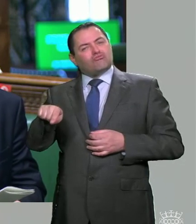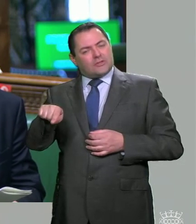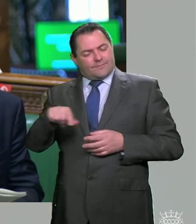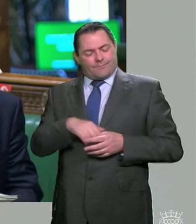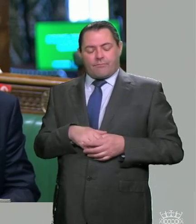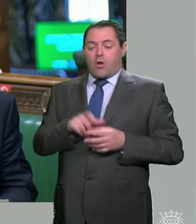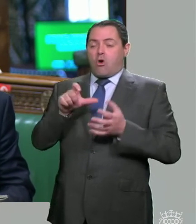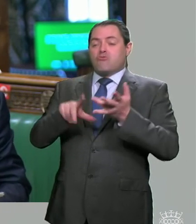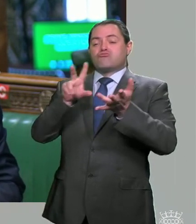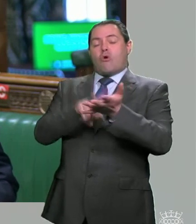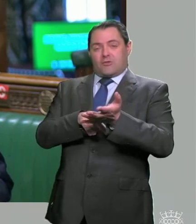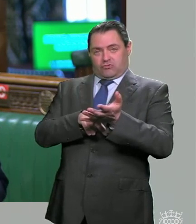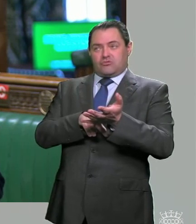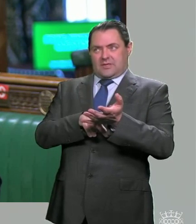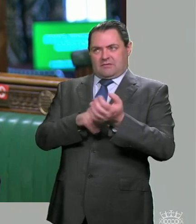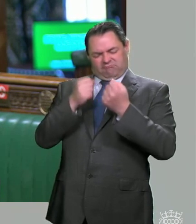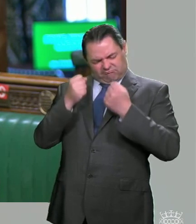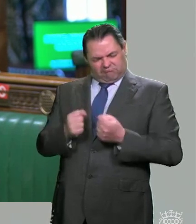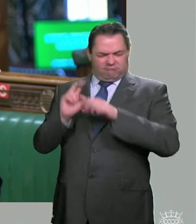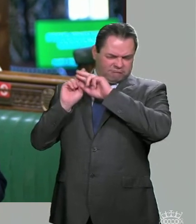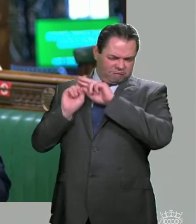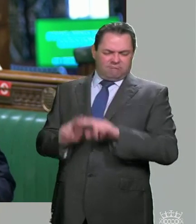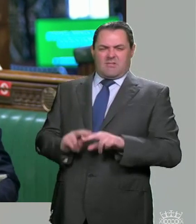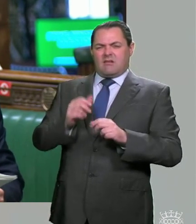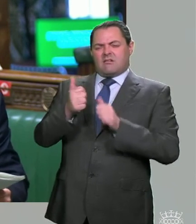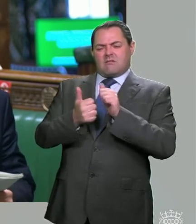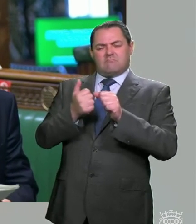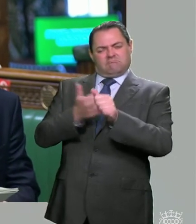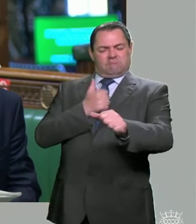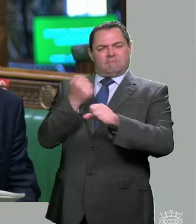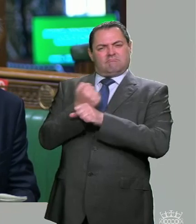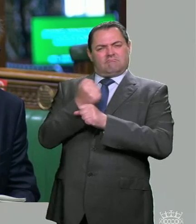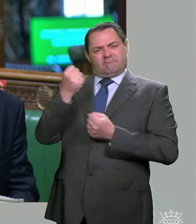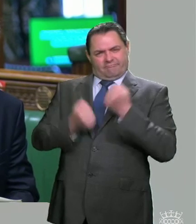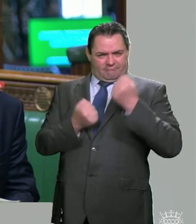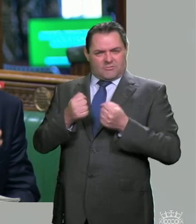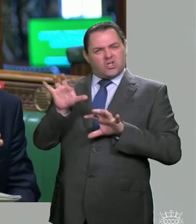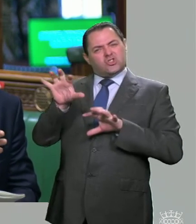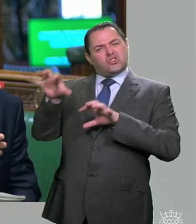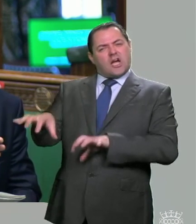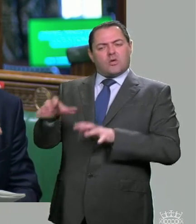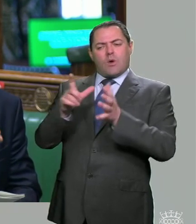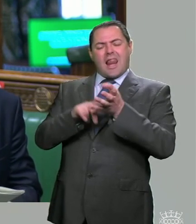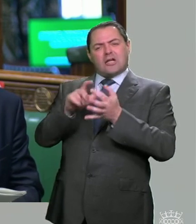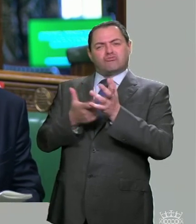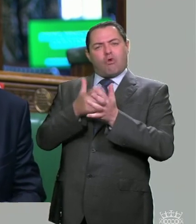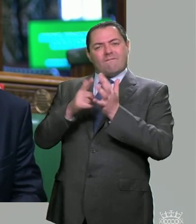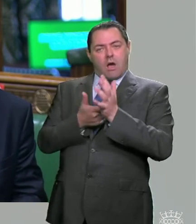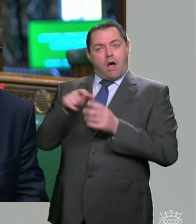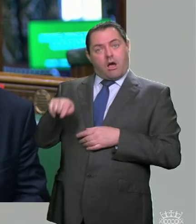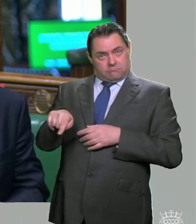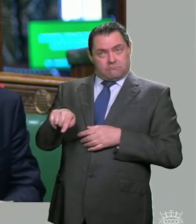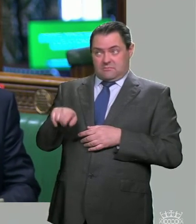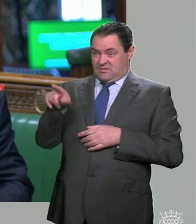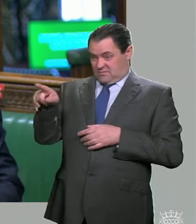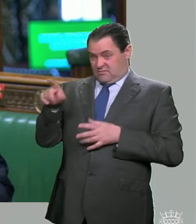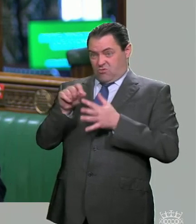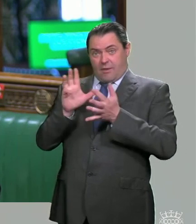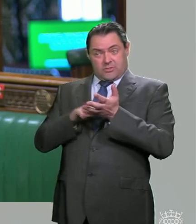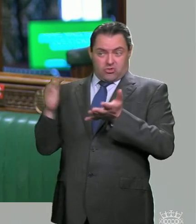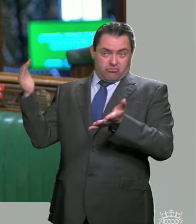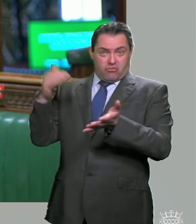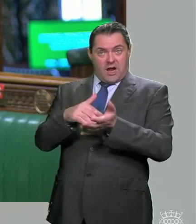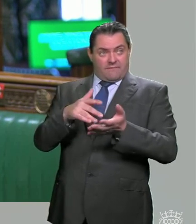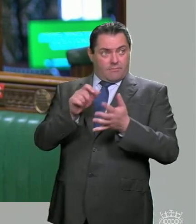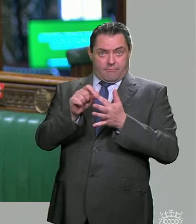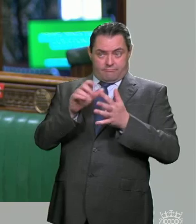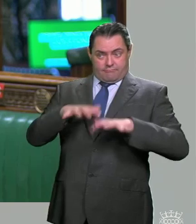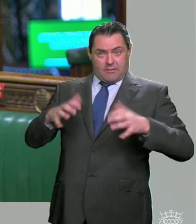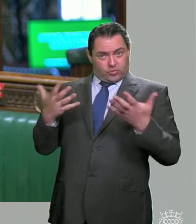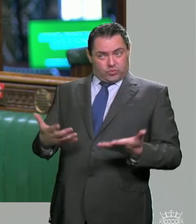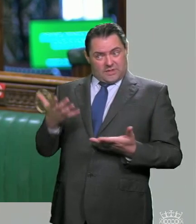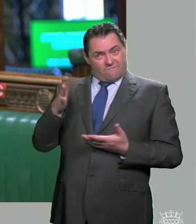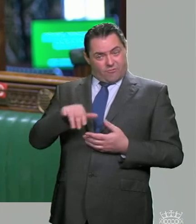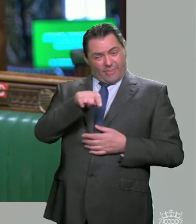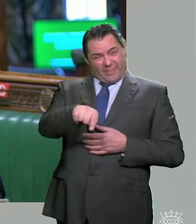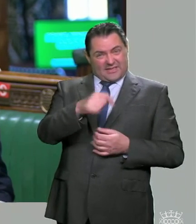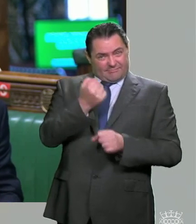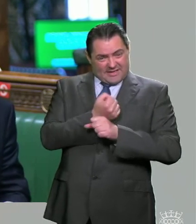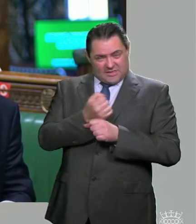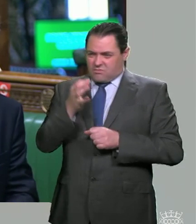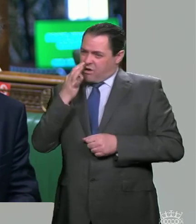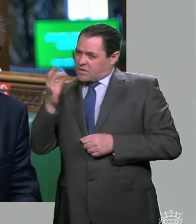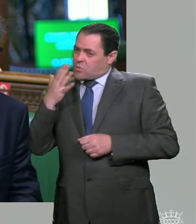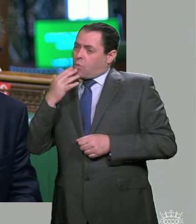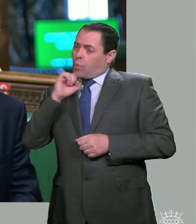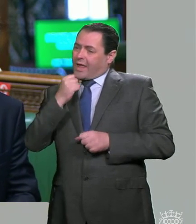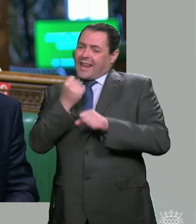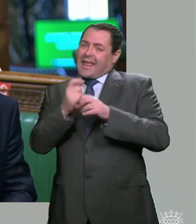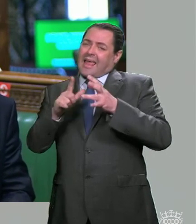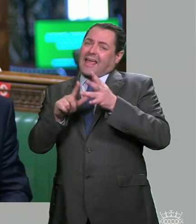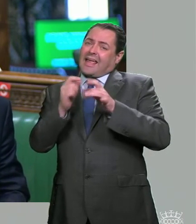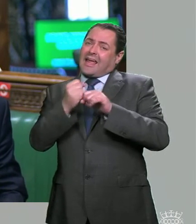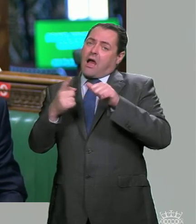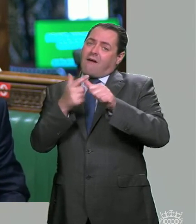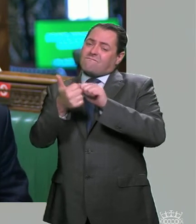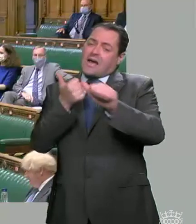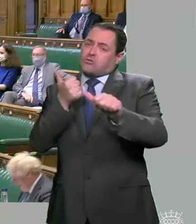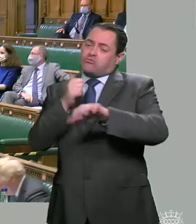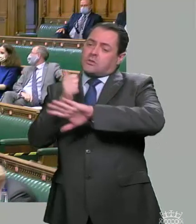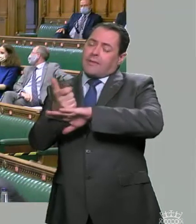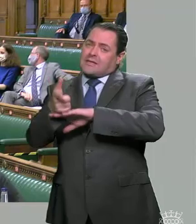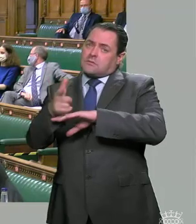Coventry is the historic home of the car industry and the headquarters of Jaguar Land Rover, who made the car in which the Prime Minister travelled to Parliament today, so will he give his support to the proposal to build a gigafactory at Coventry airport?